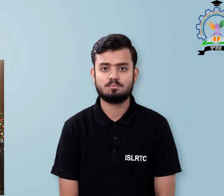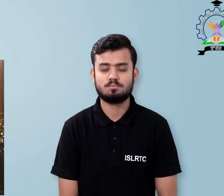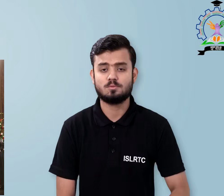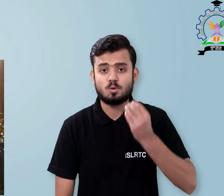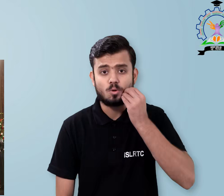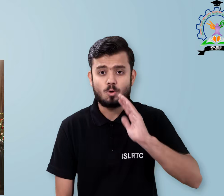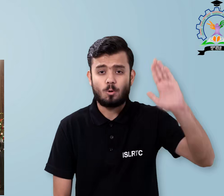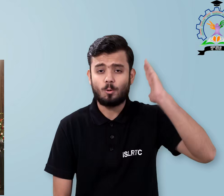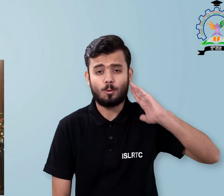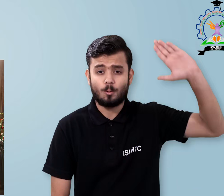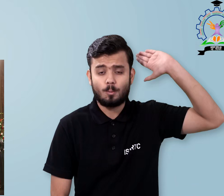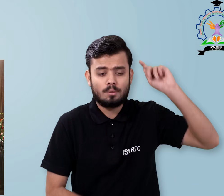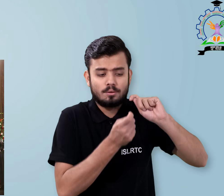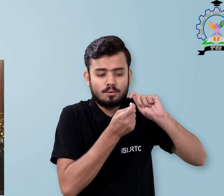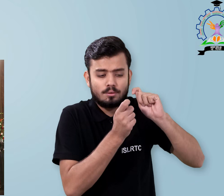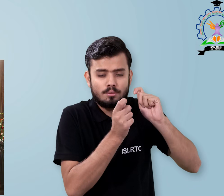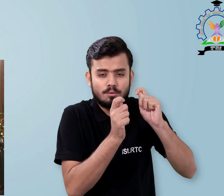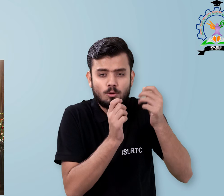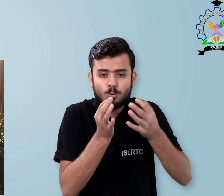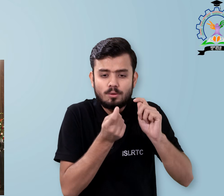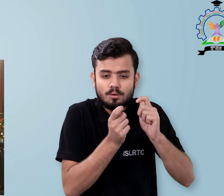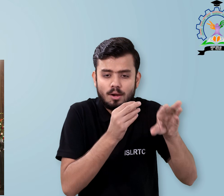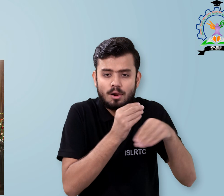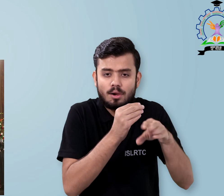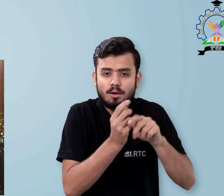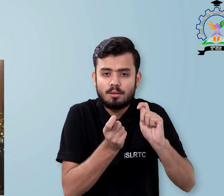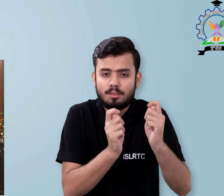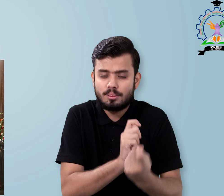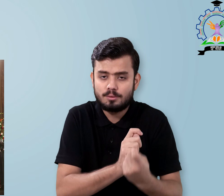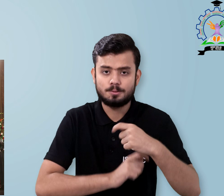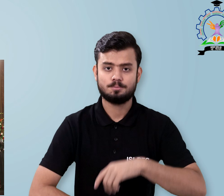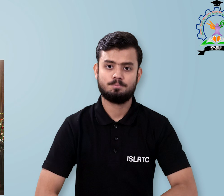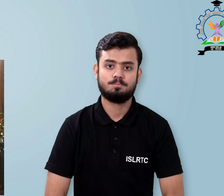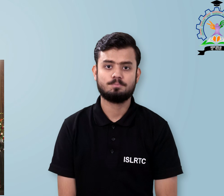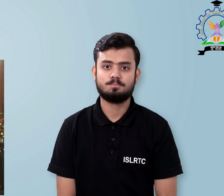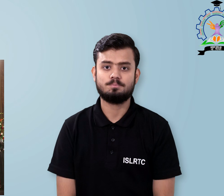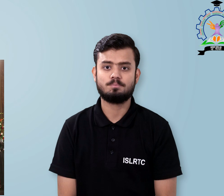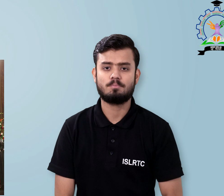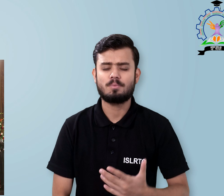Mordenism